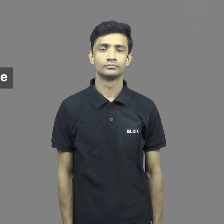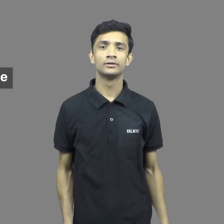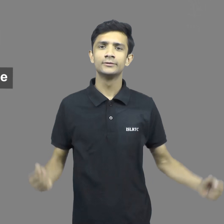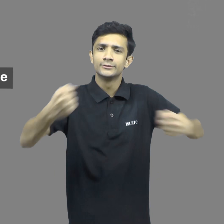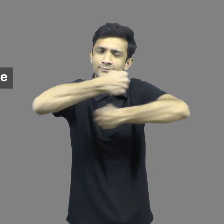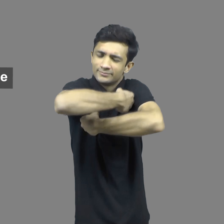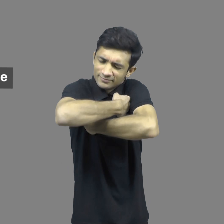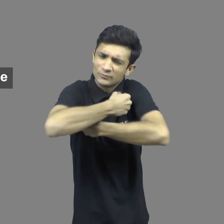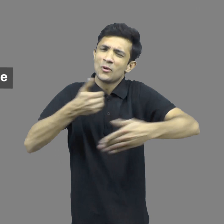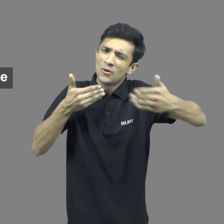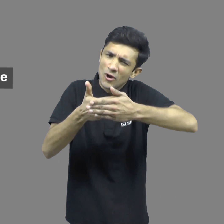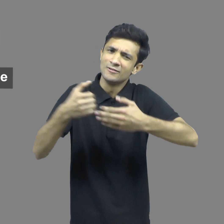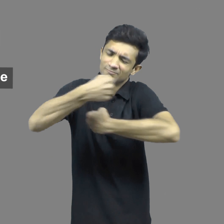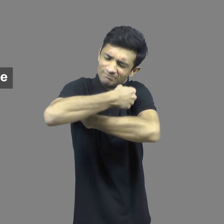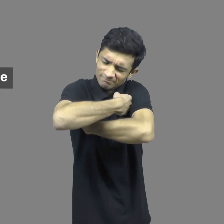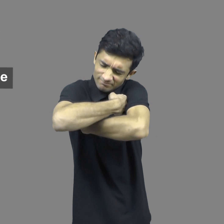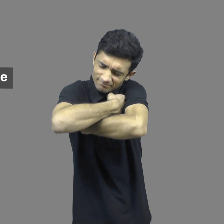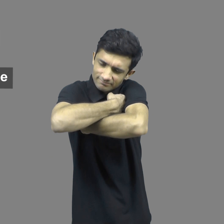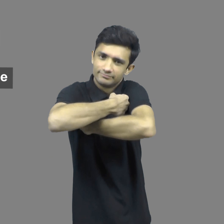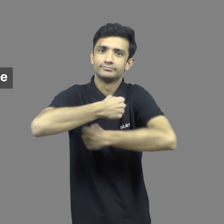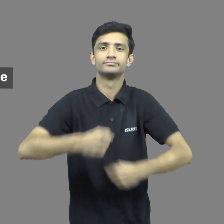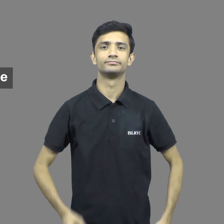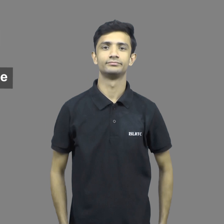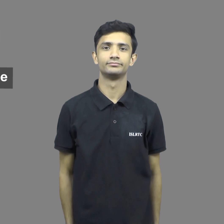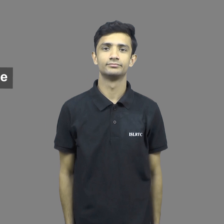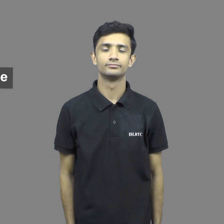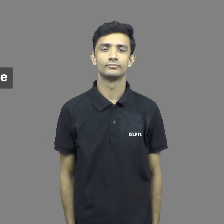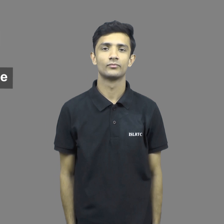Tight Hug Tight Embrace